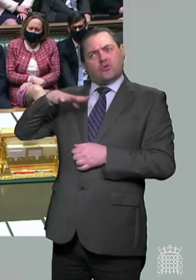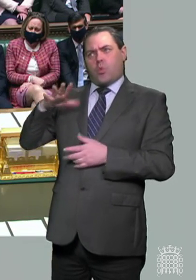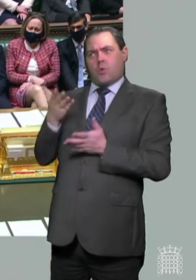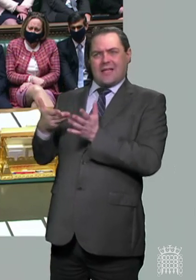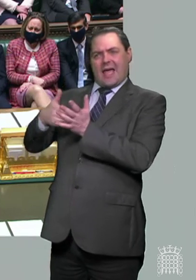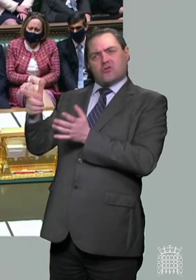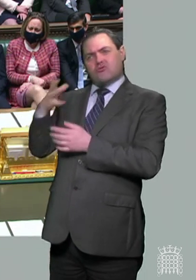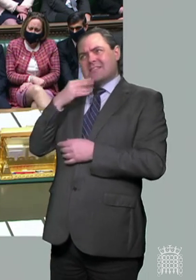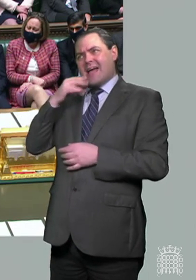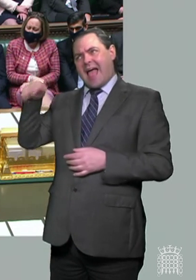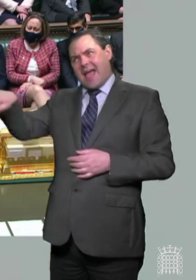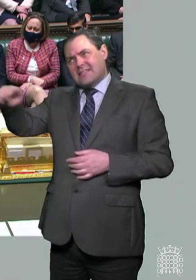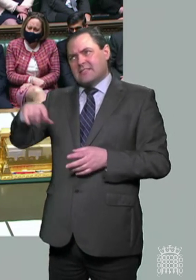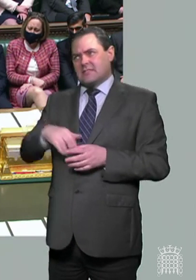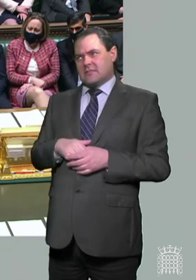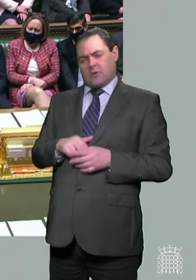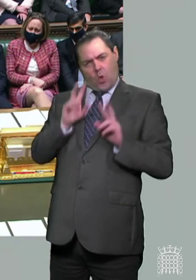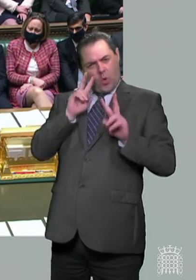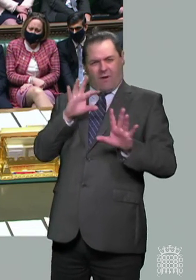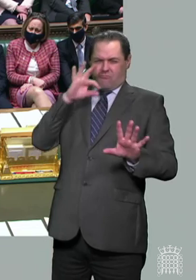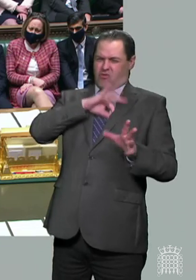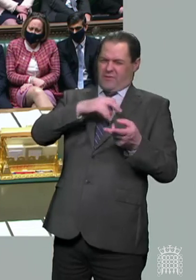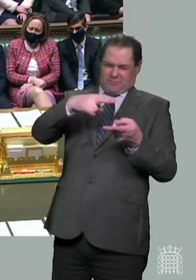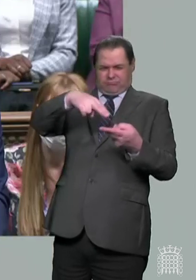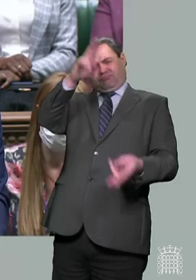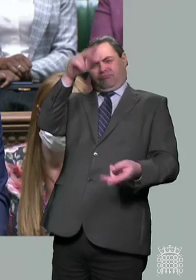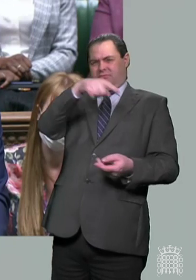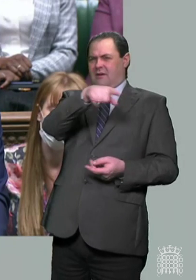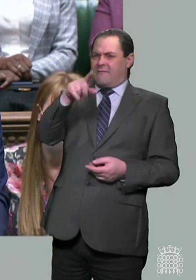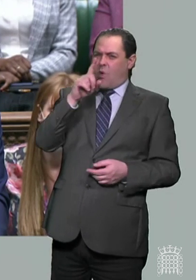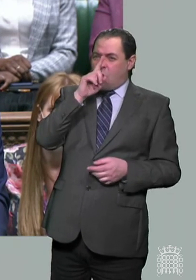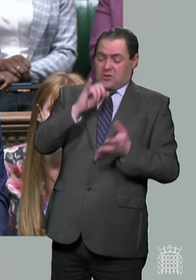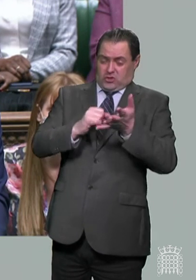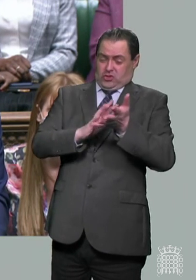He can tell him to look at those bumper profits of the oil and gas giants.